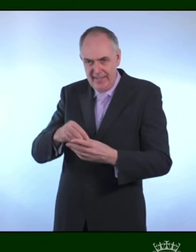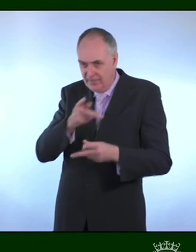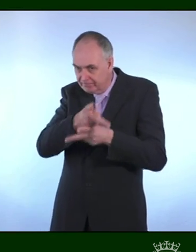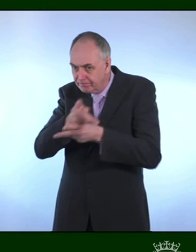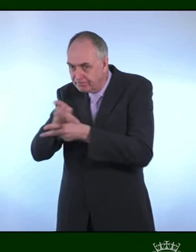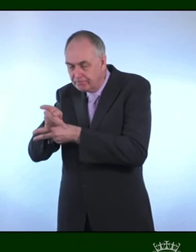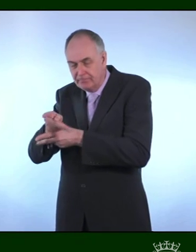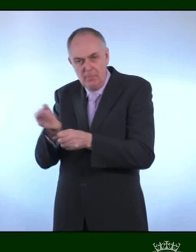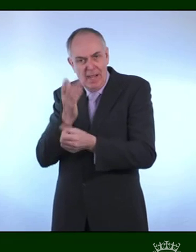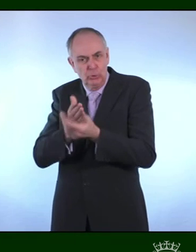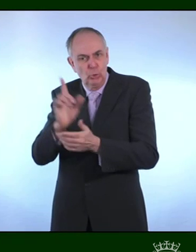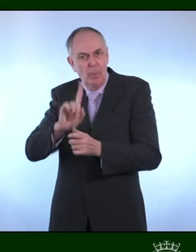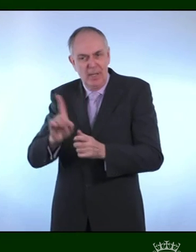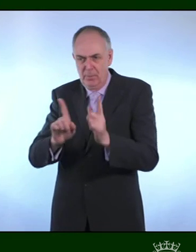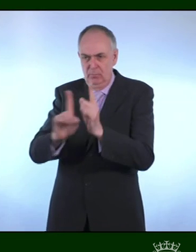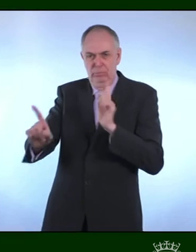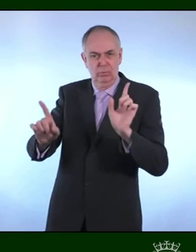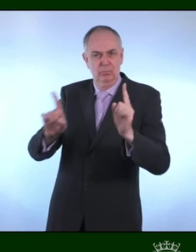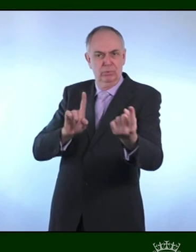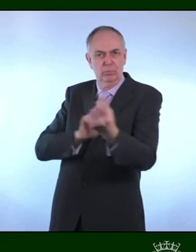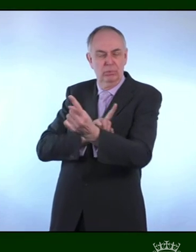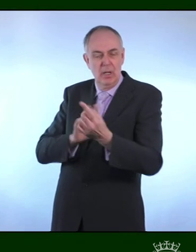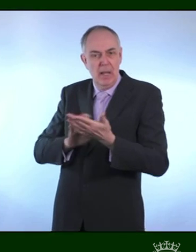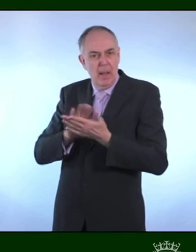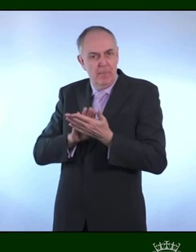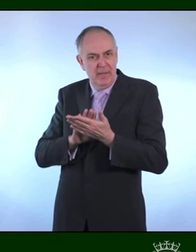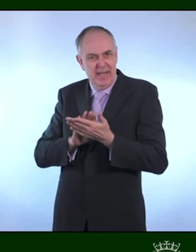That will put extra pressure on limited police resources.